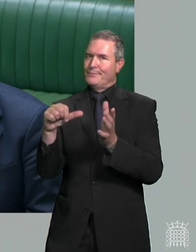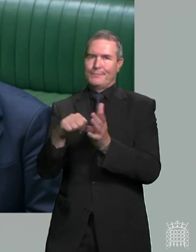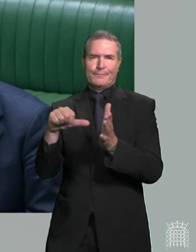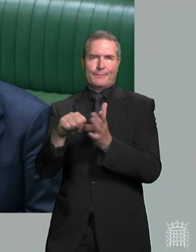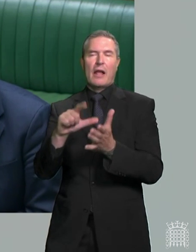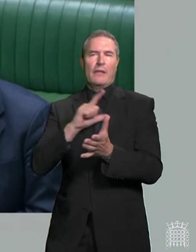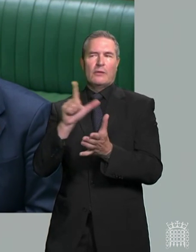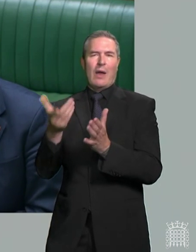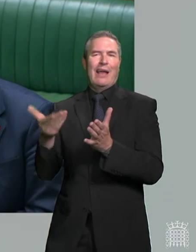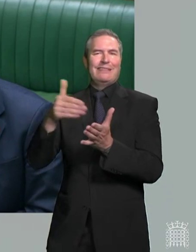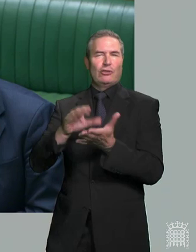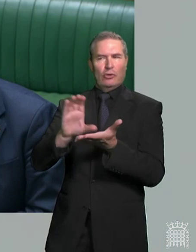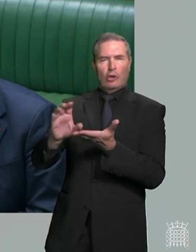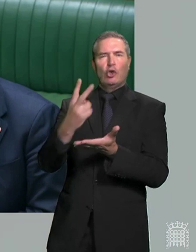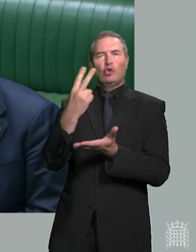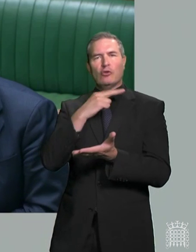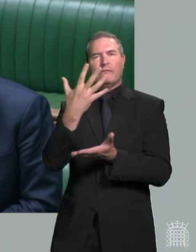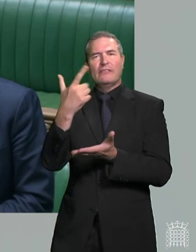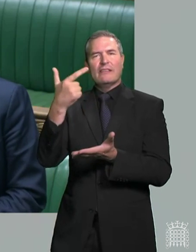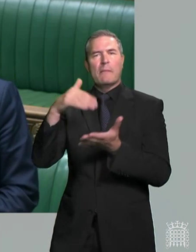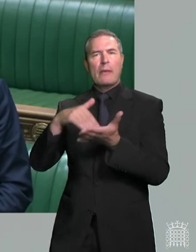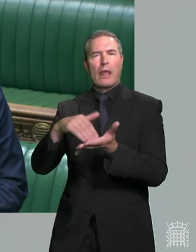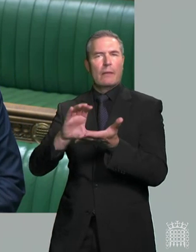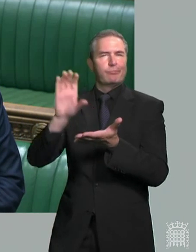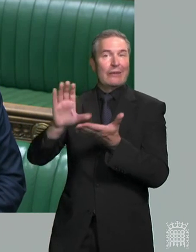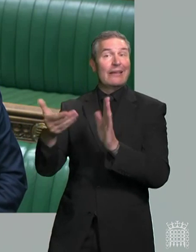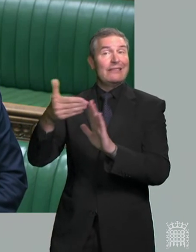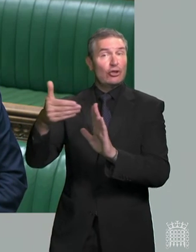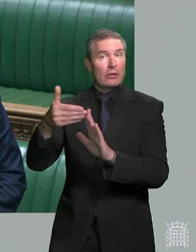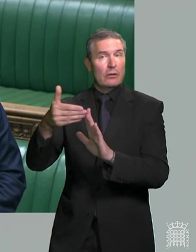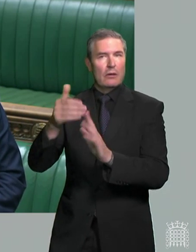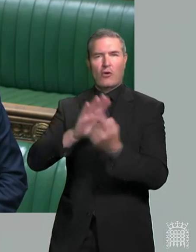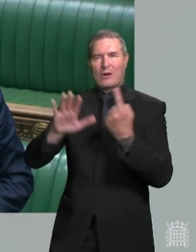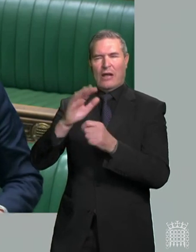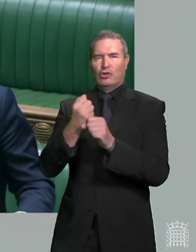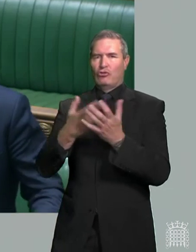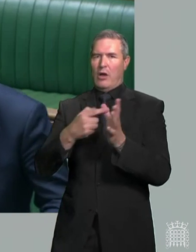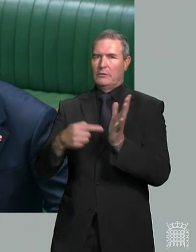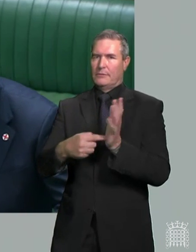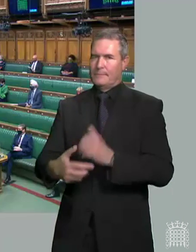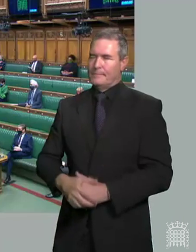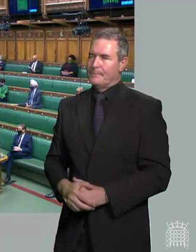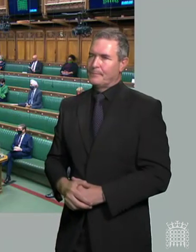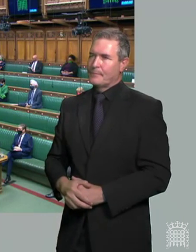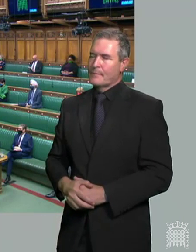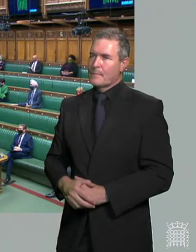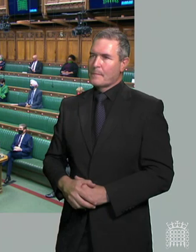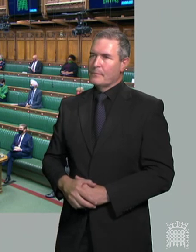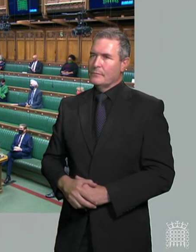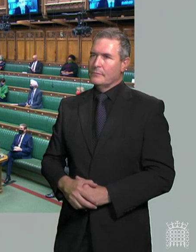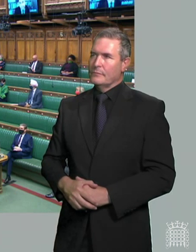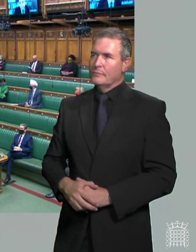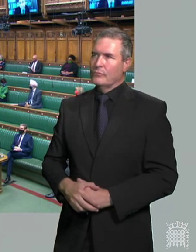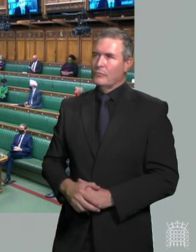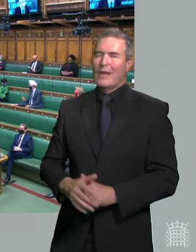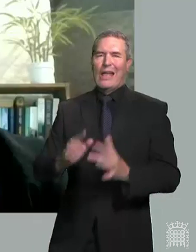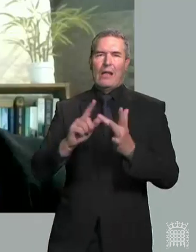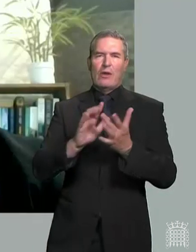That is why they have received an additional £257 million in national grant funding arrangements.